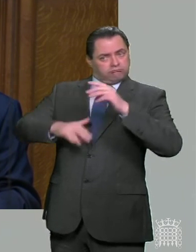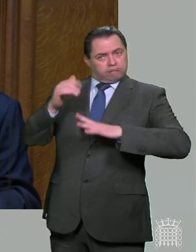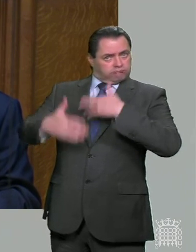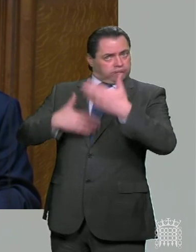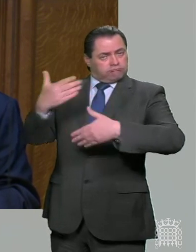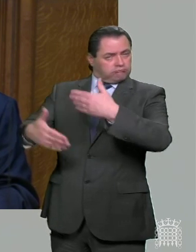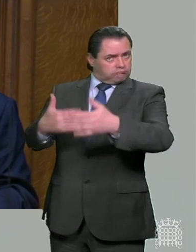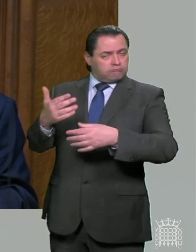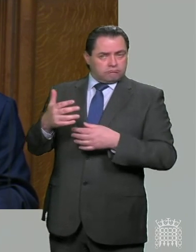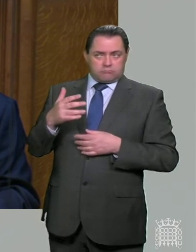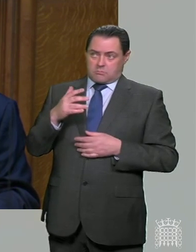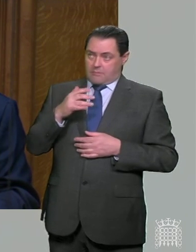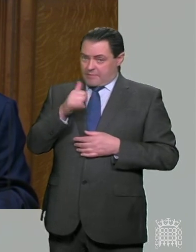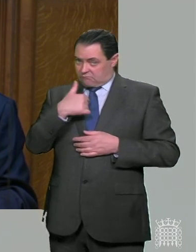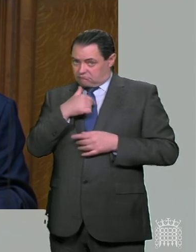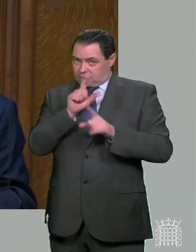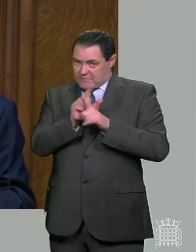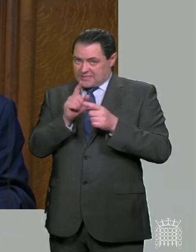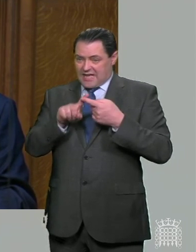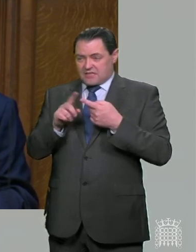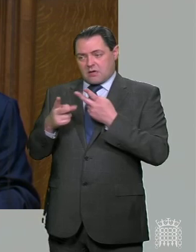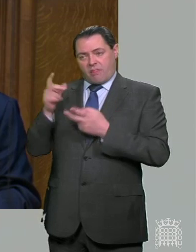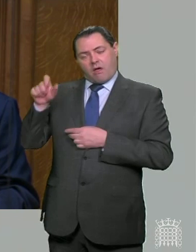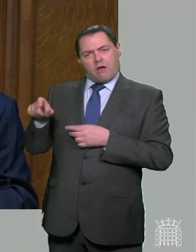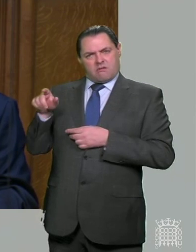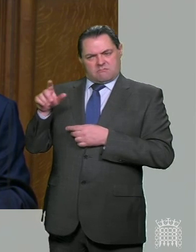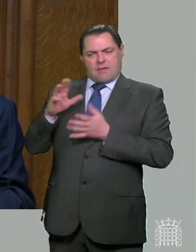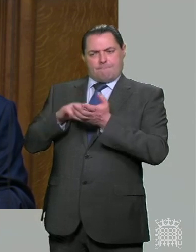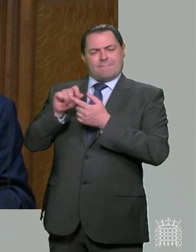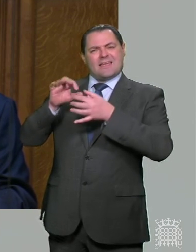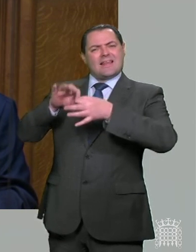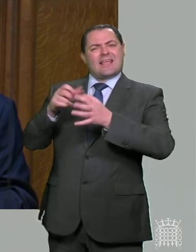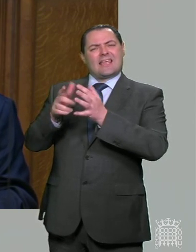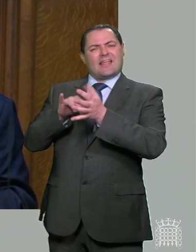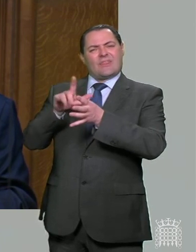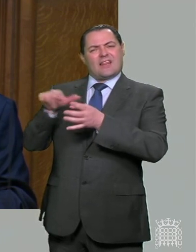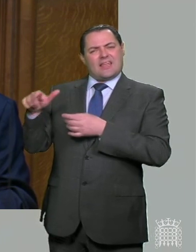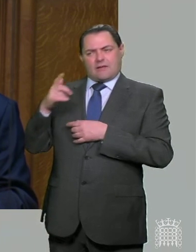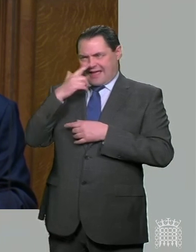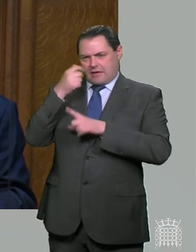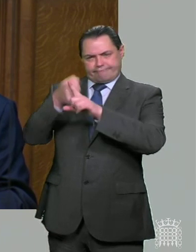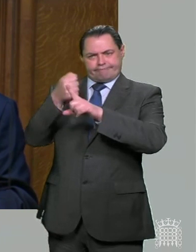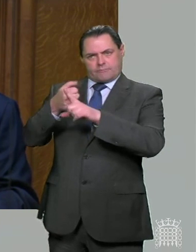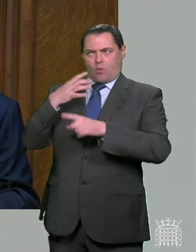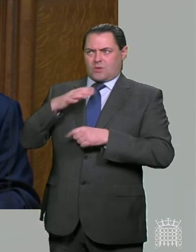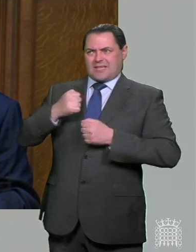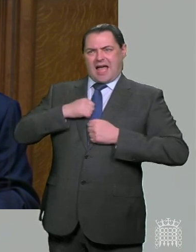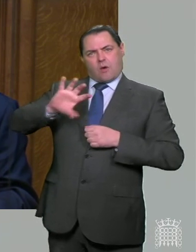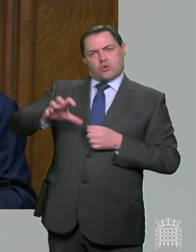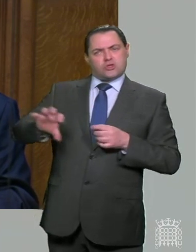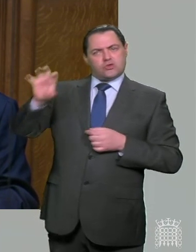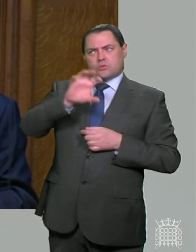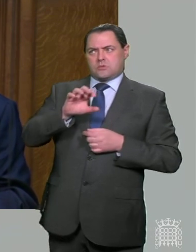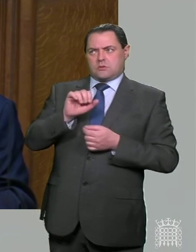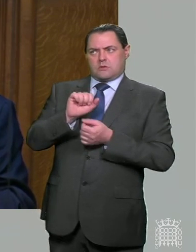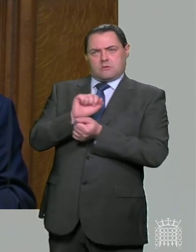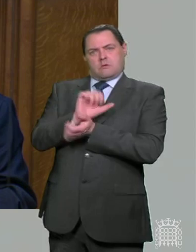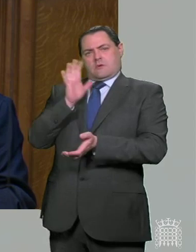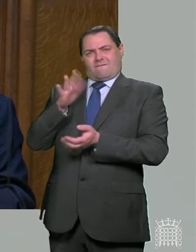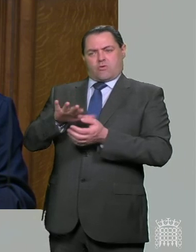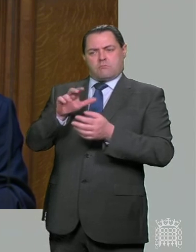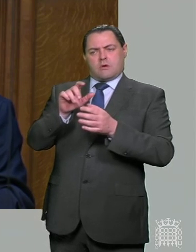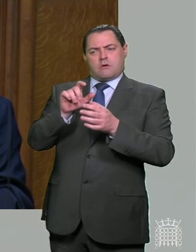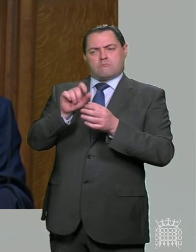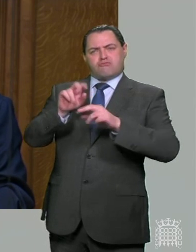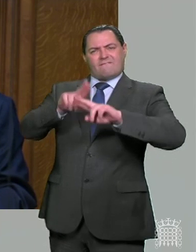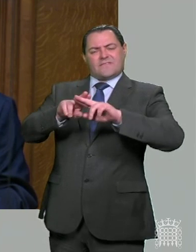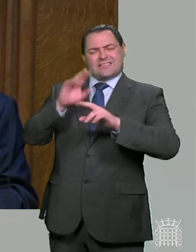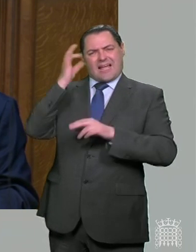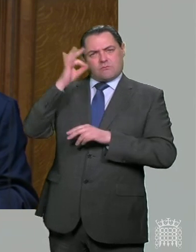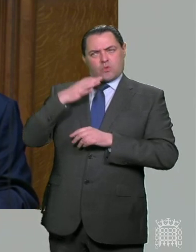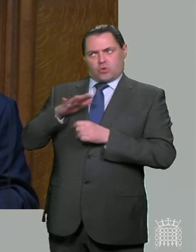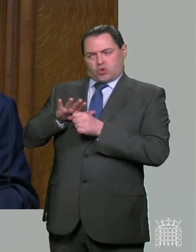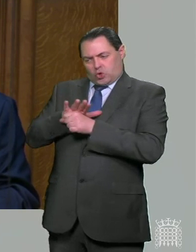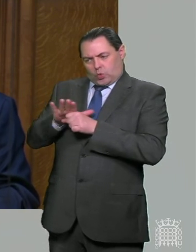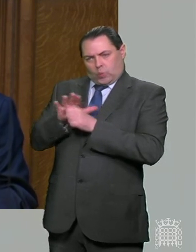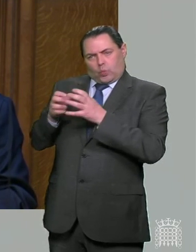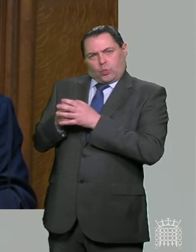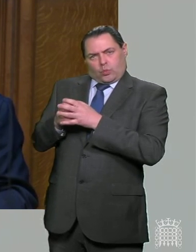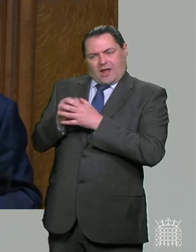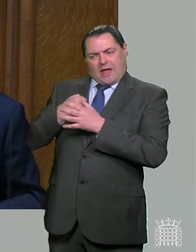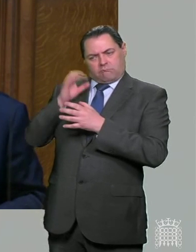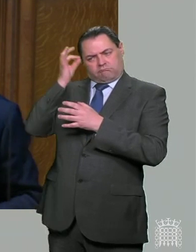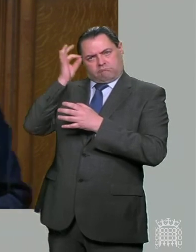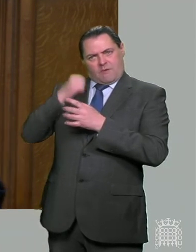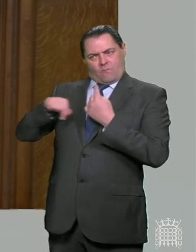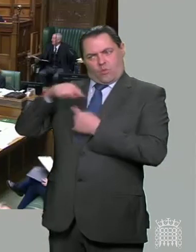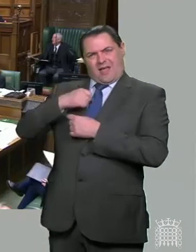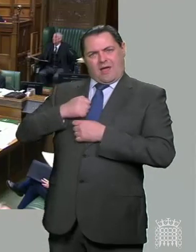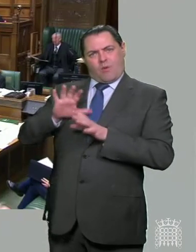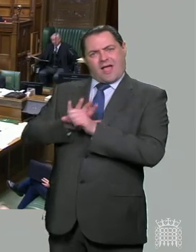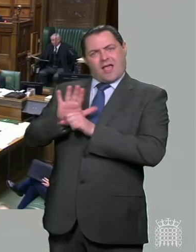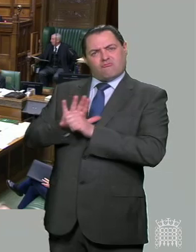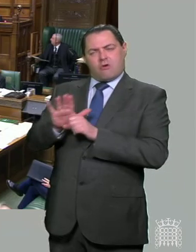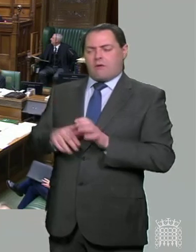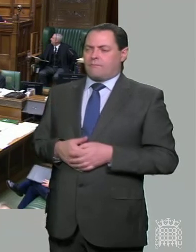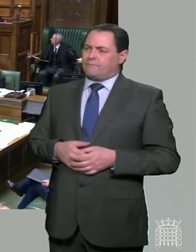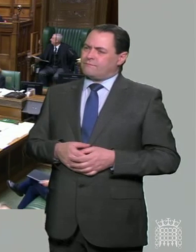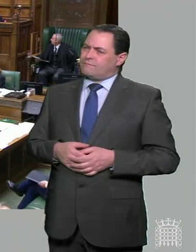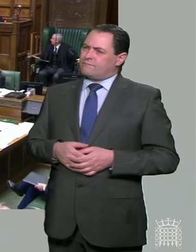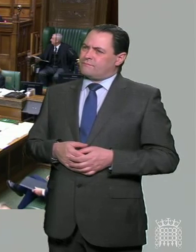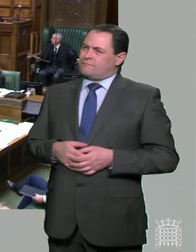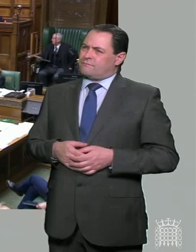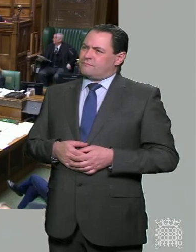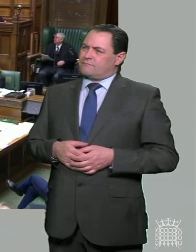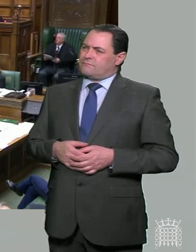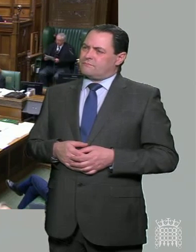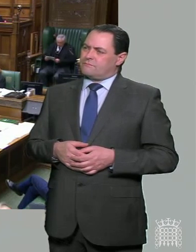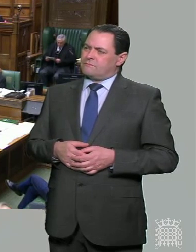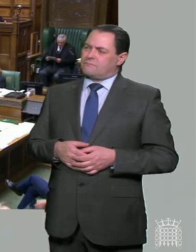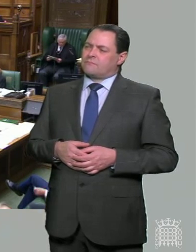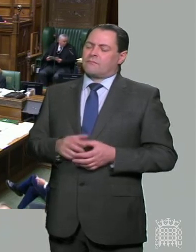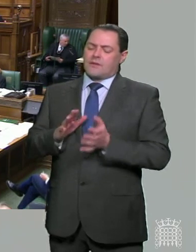Will he also meet me and our honourable Friend the Member for Keighley to see how we can progress our campaign to break away our constituencies from Bradford Council and set up a truly local unitary authority to deliver for our constituents?